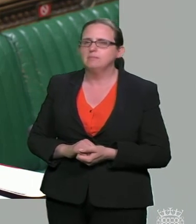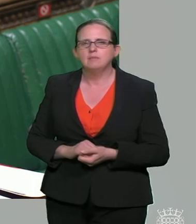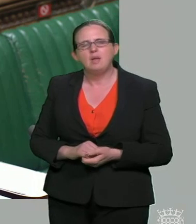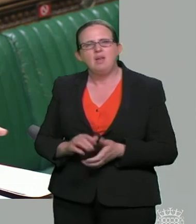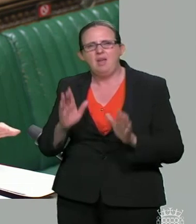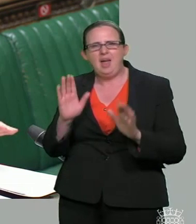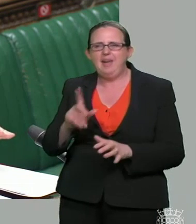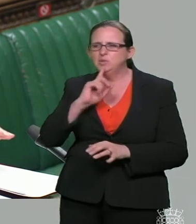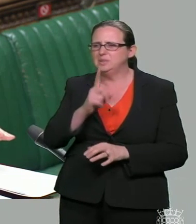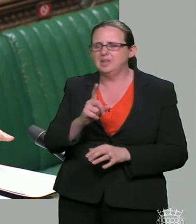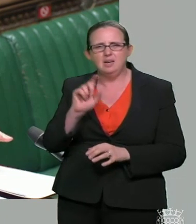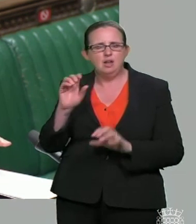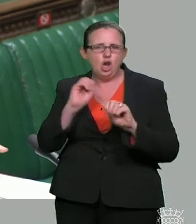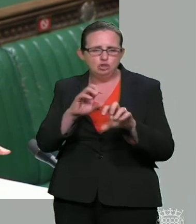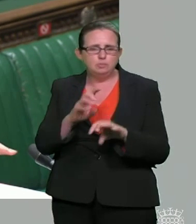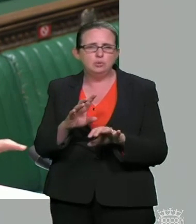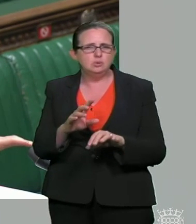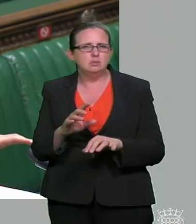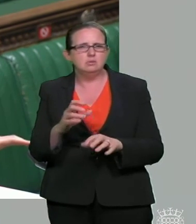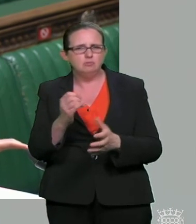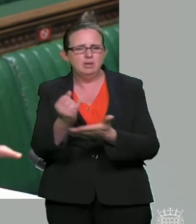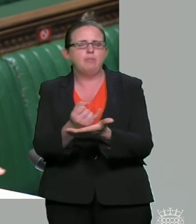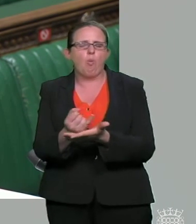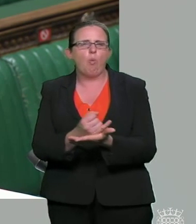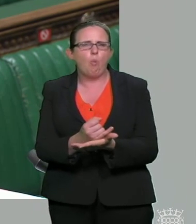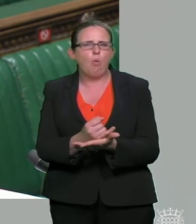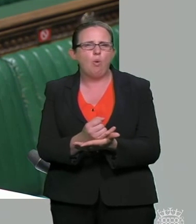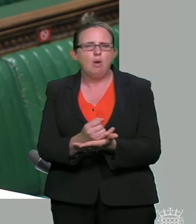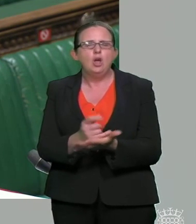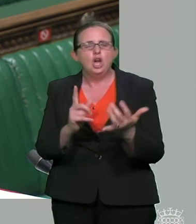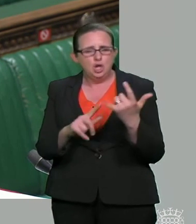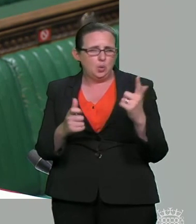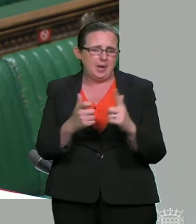The people of this country have gone through a very difficult time.